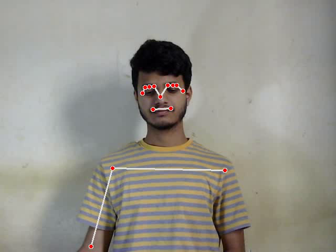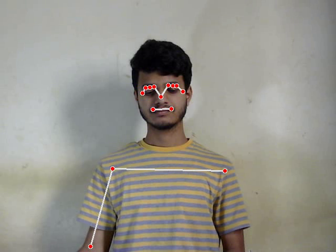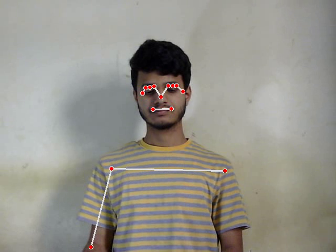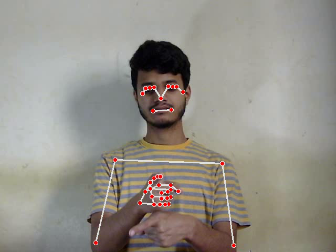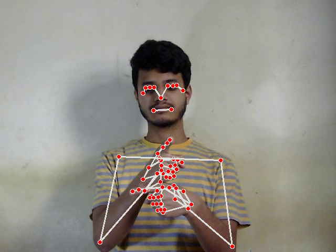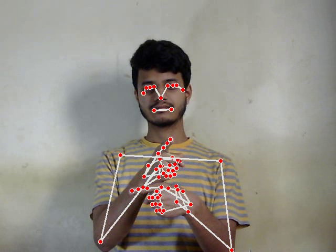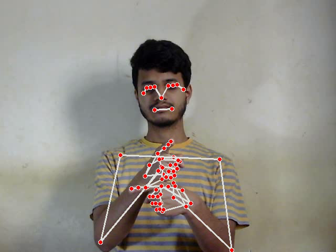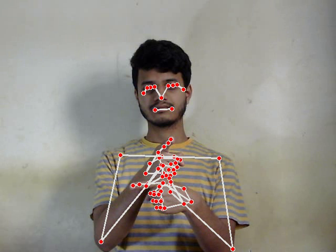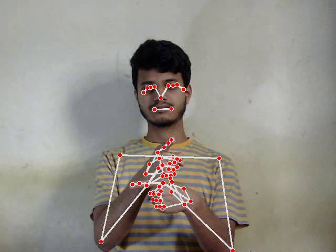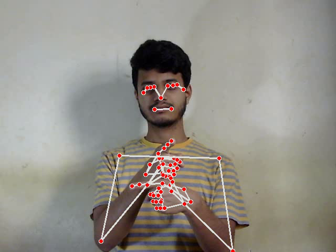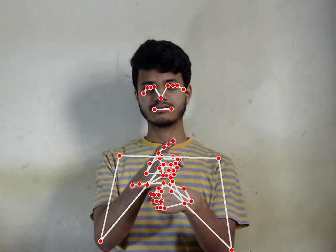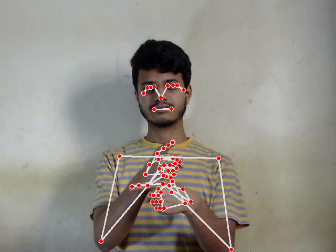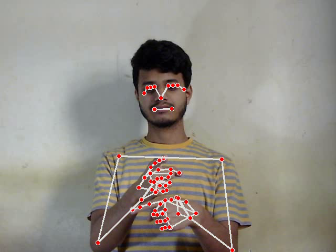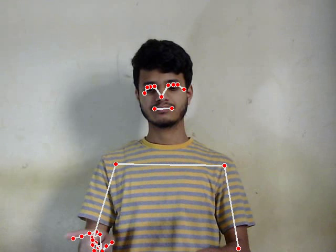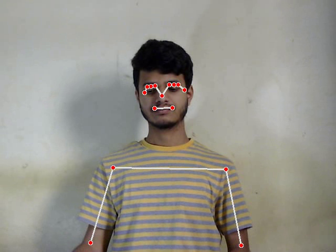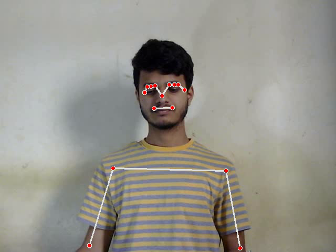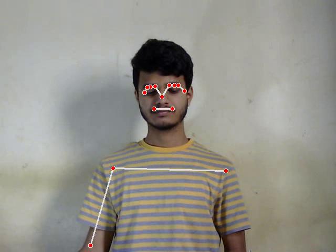right